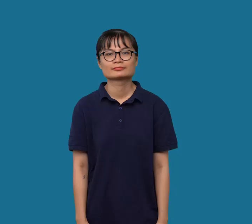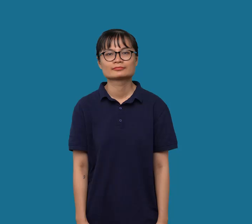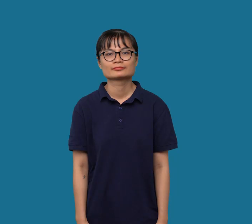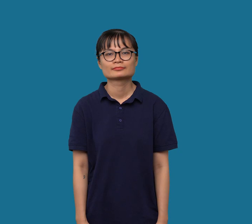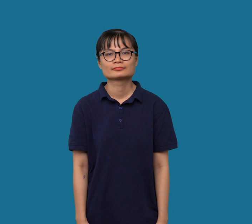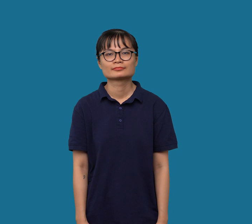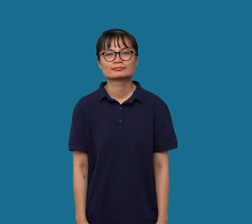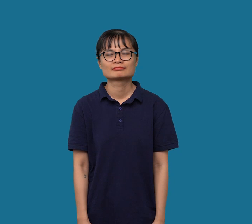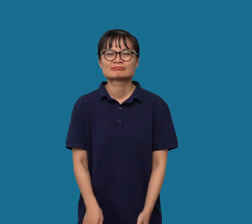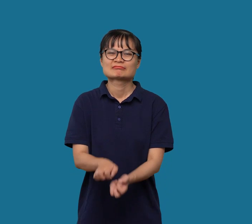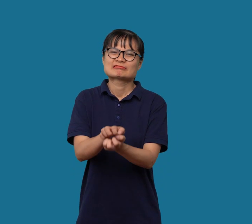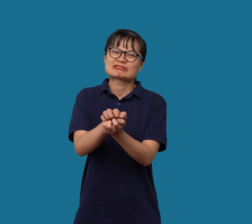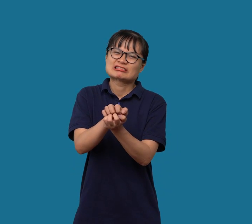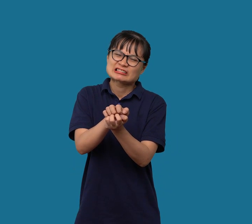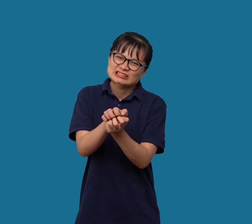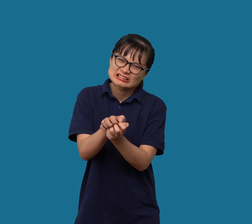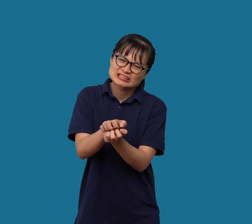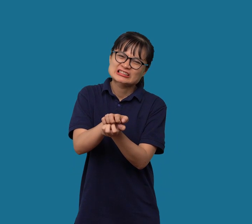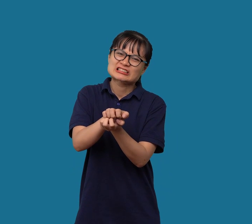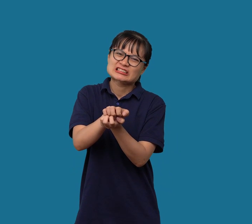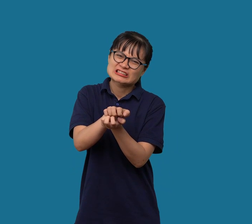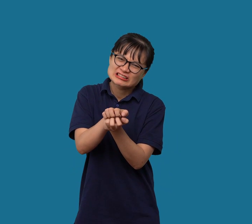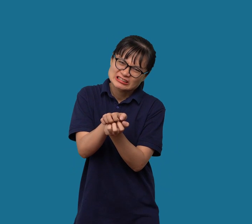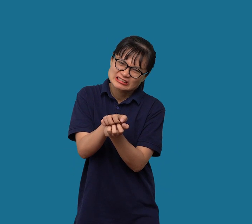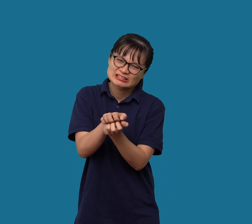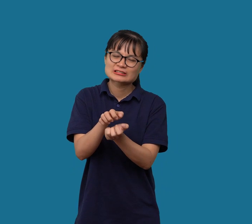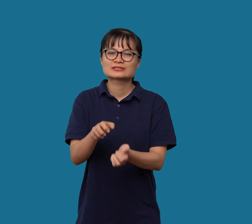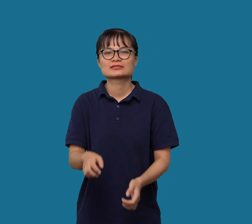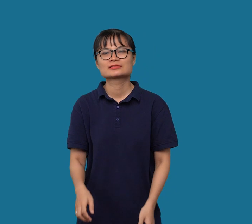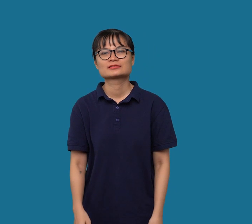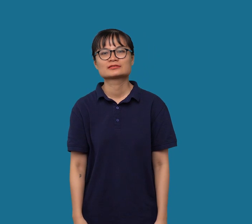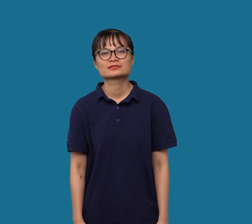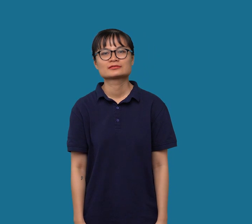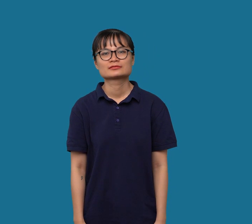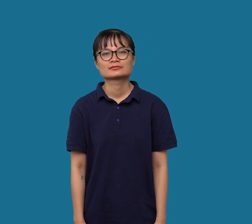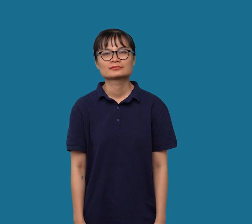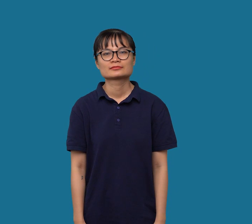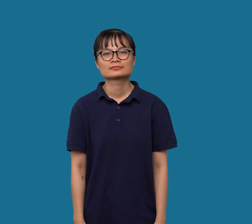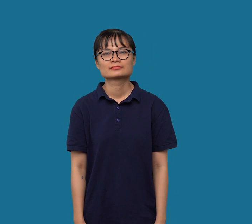nghiến răng